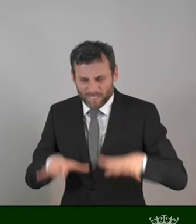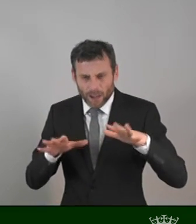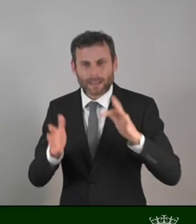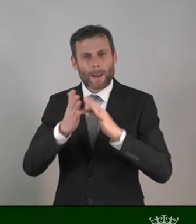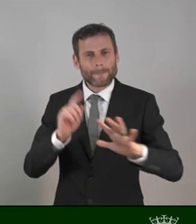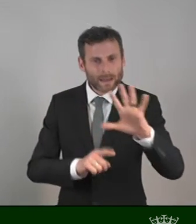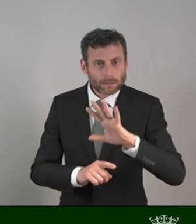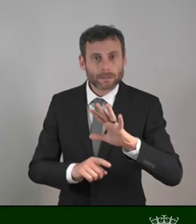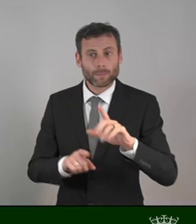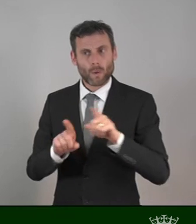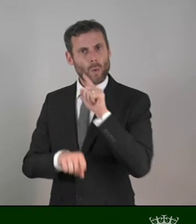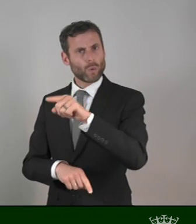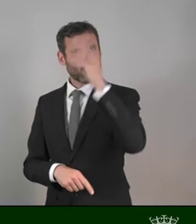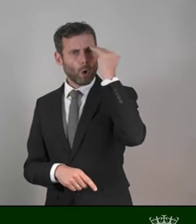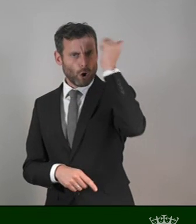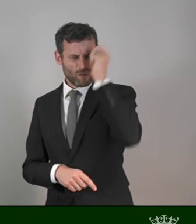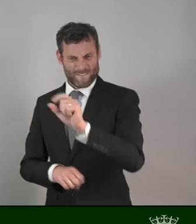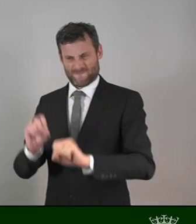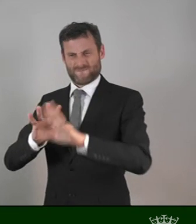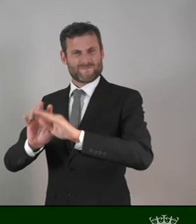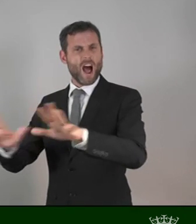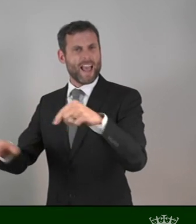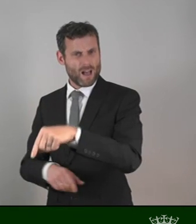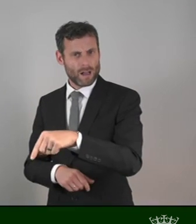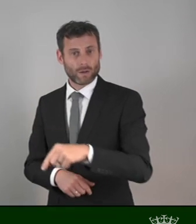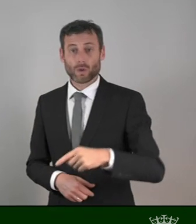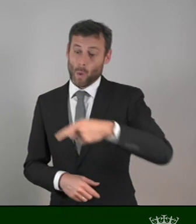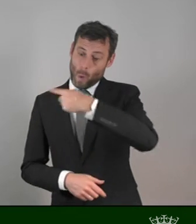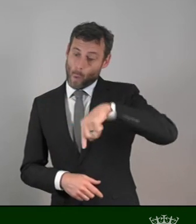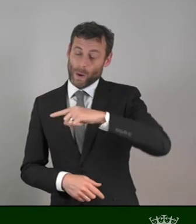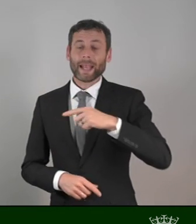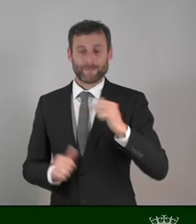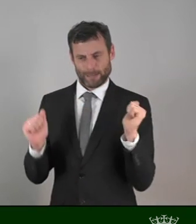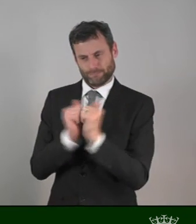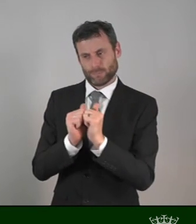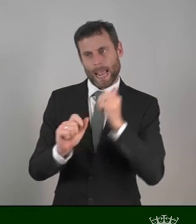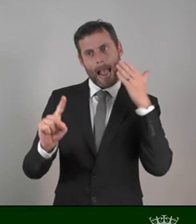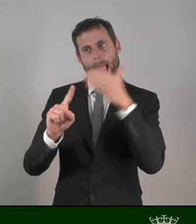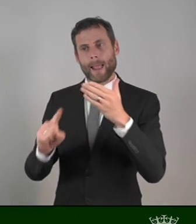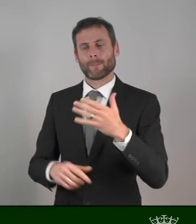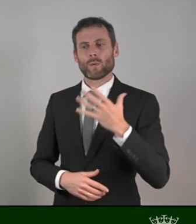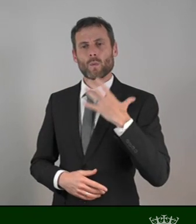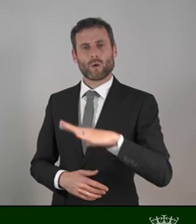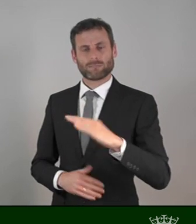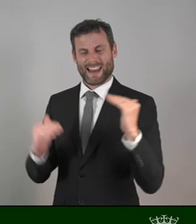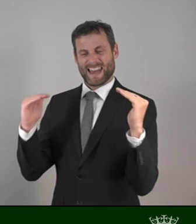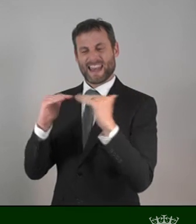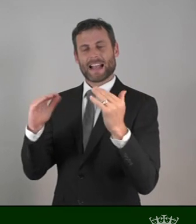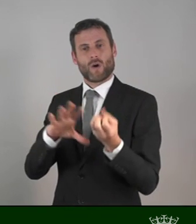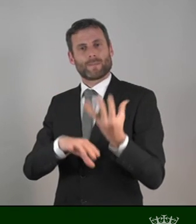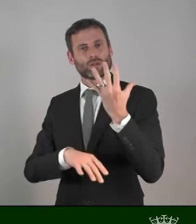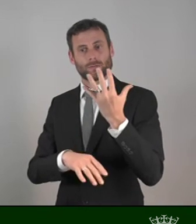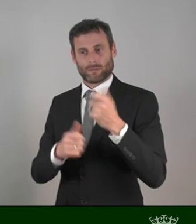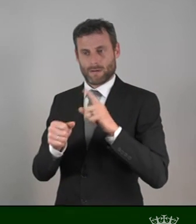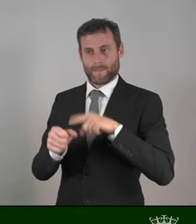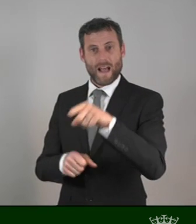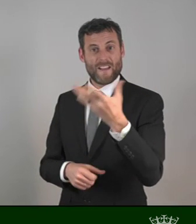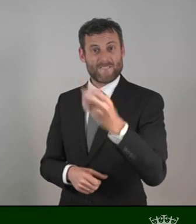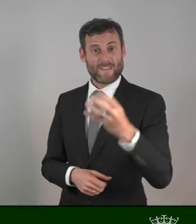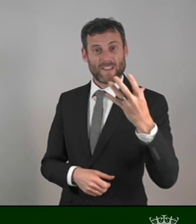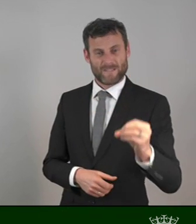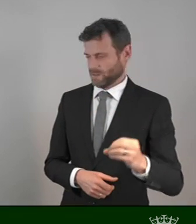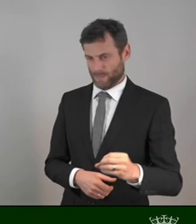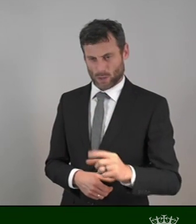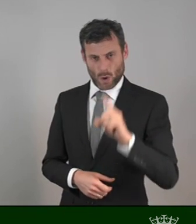Despite pledging to reach net zero emissions by 2050, the Government are currently on track to meet that target only by 2099.